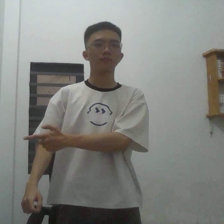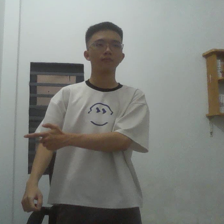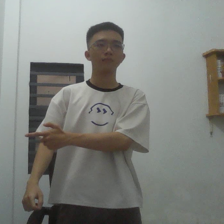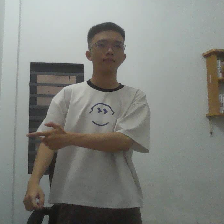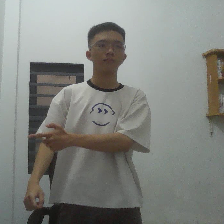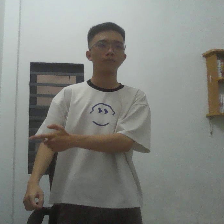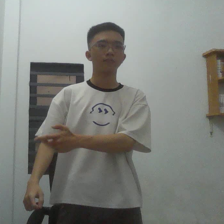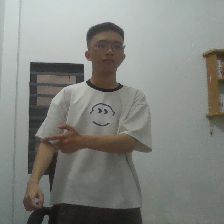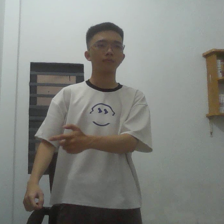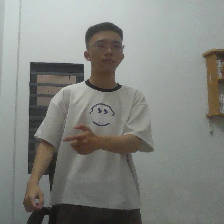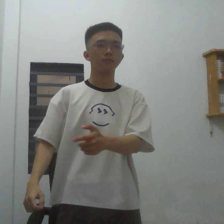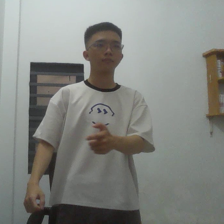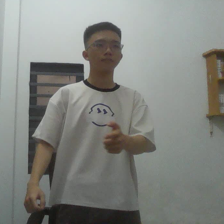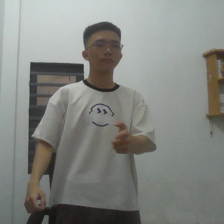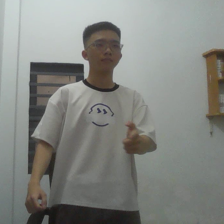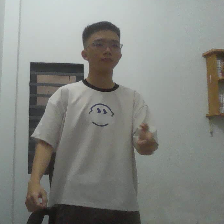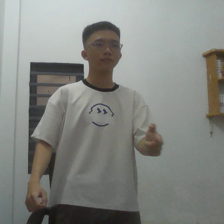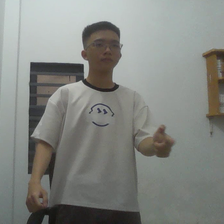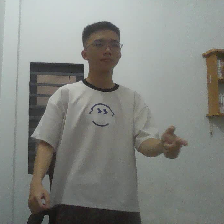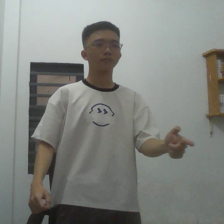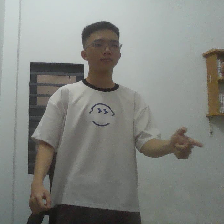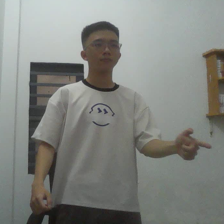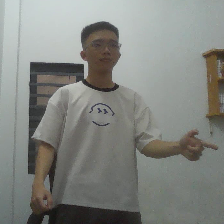cac ban